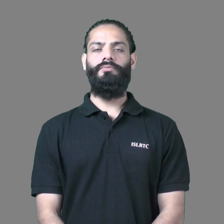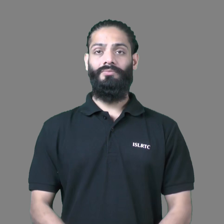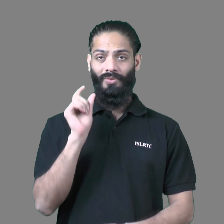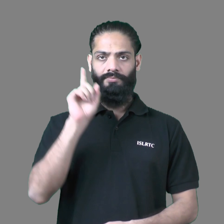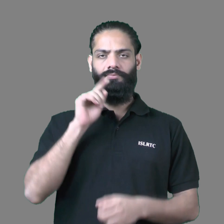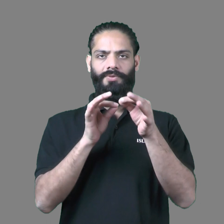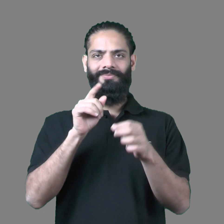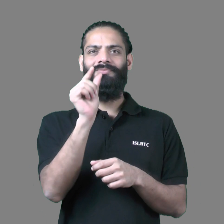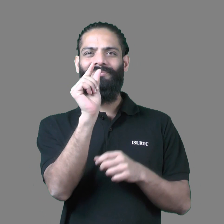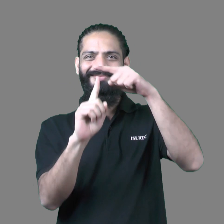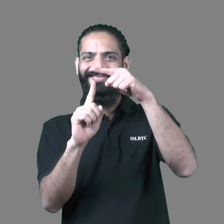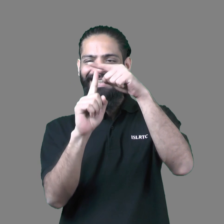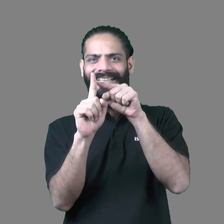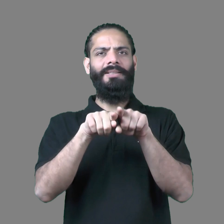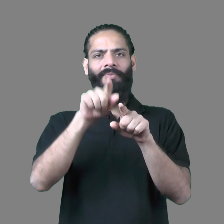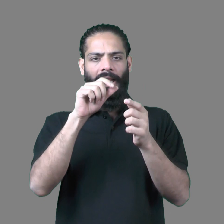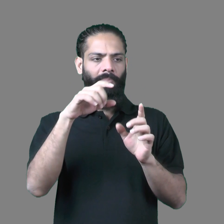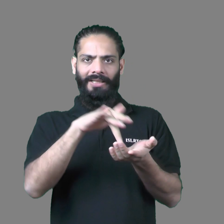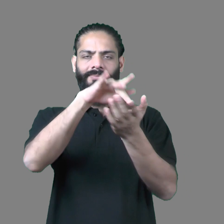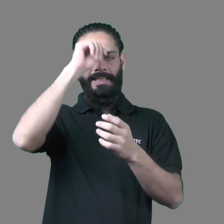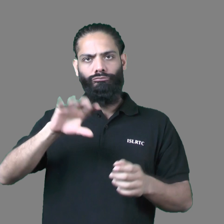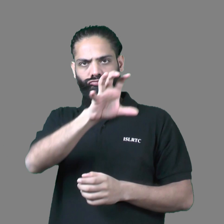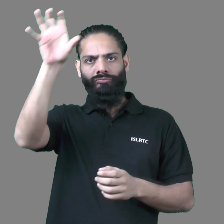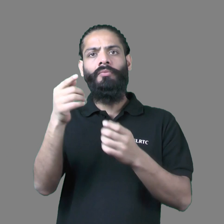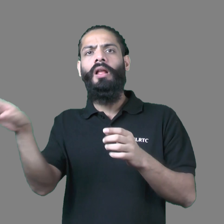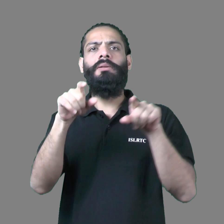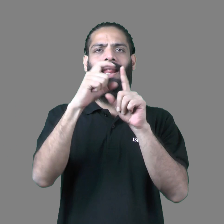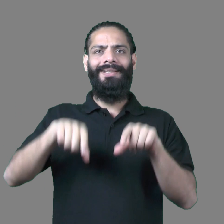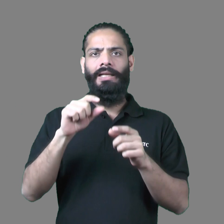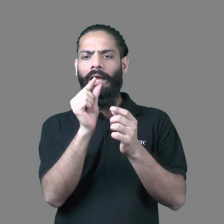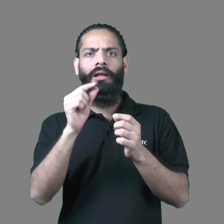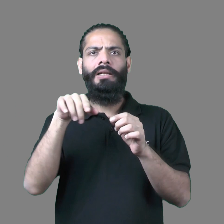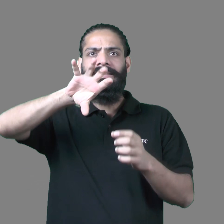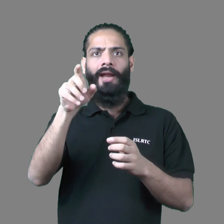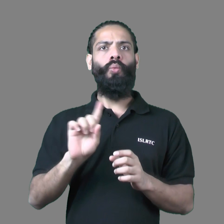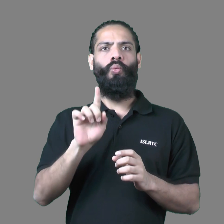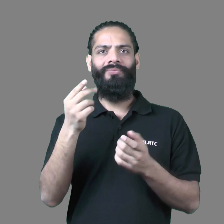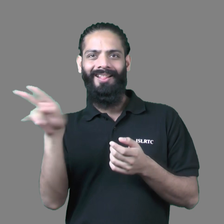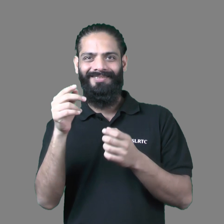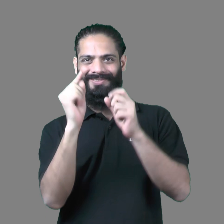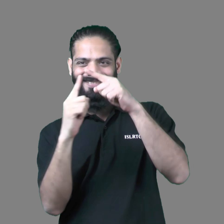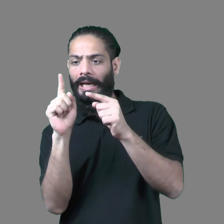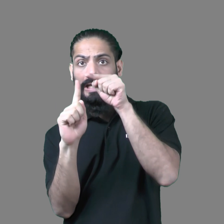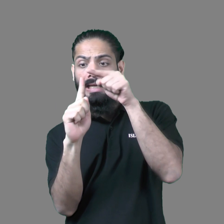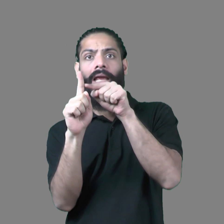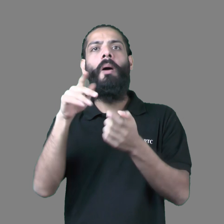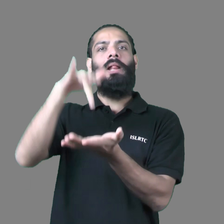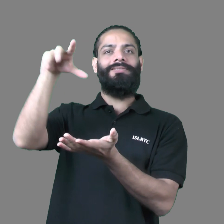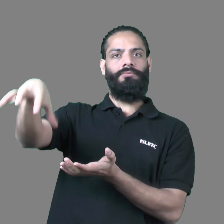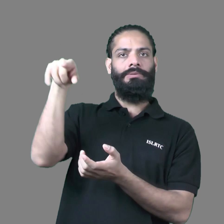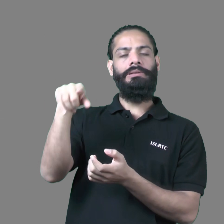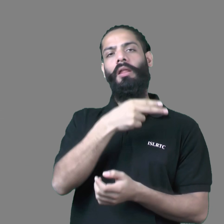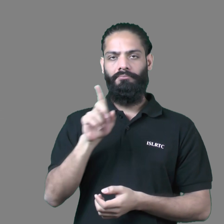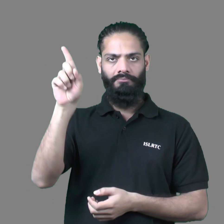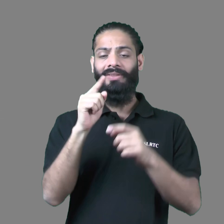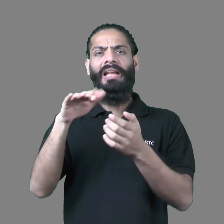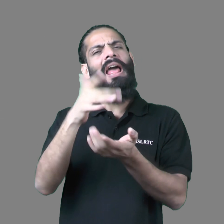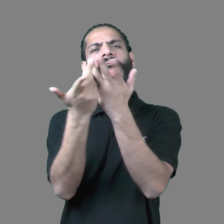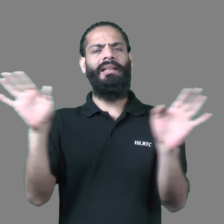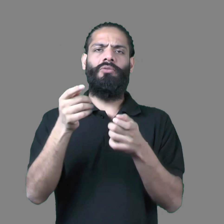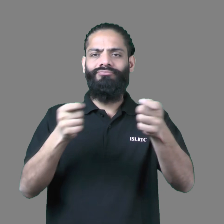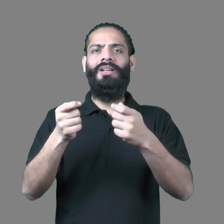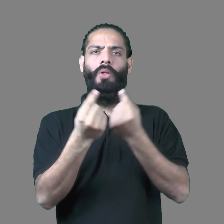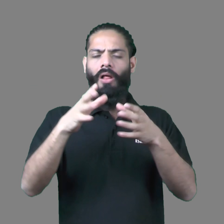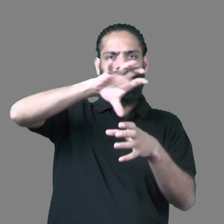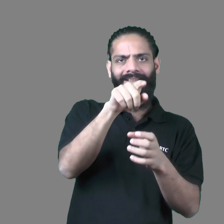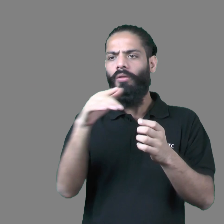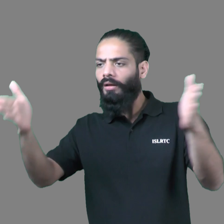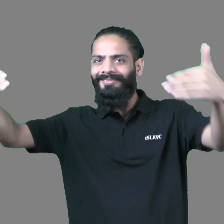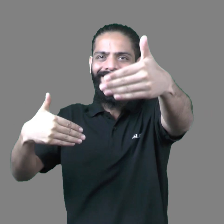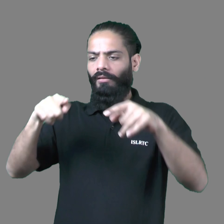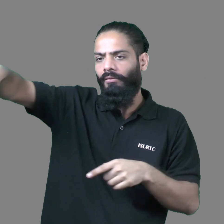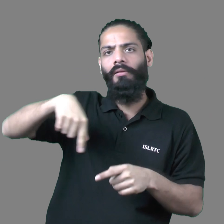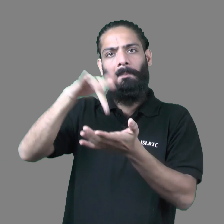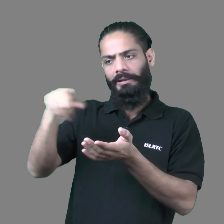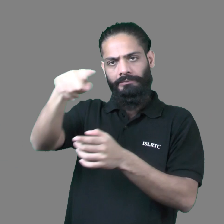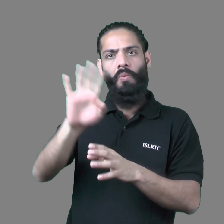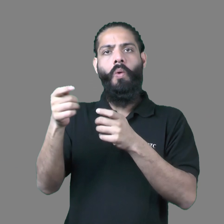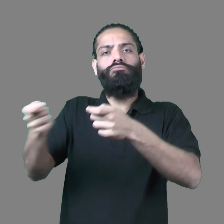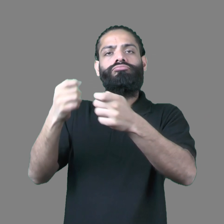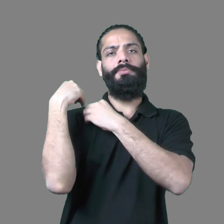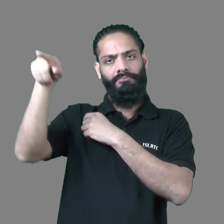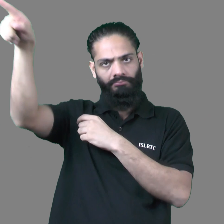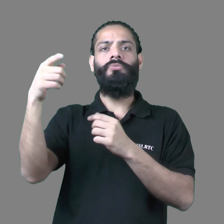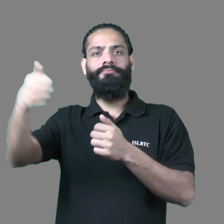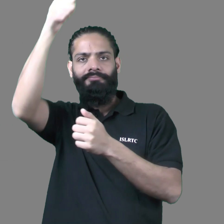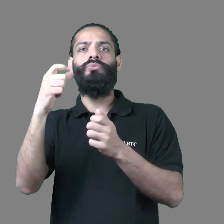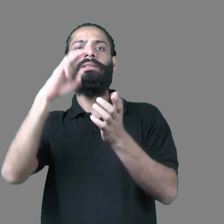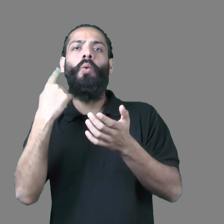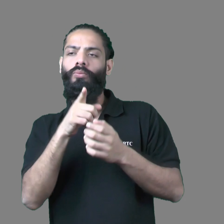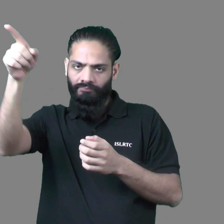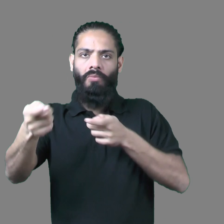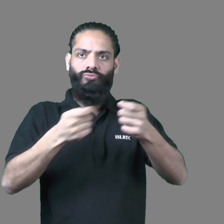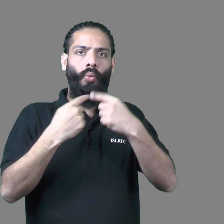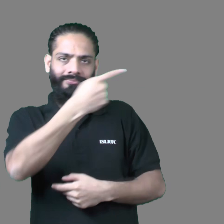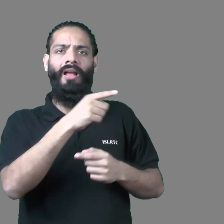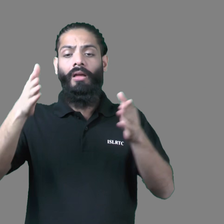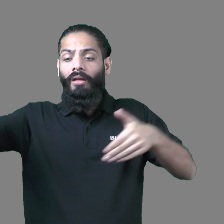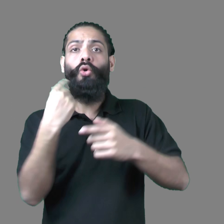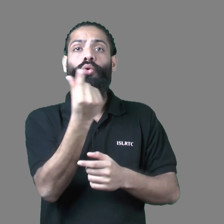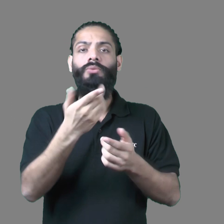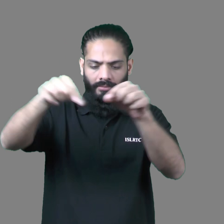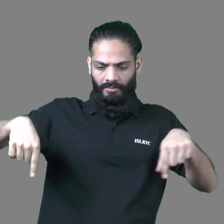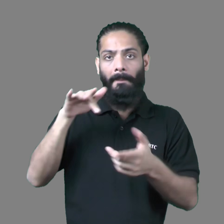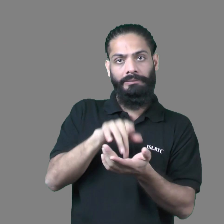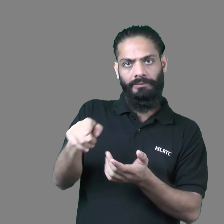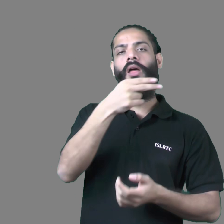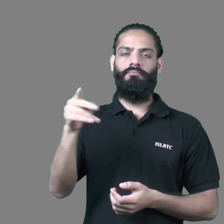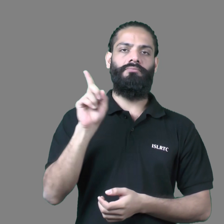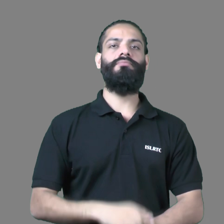Territories